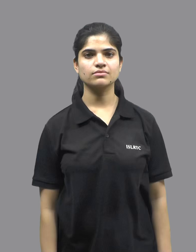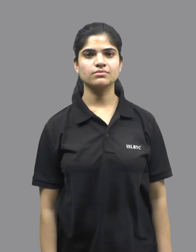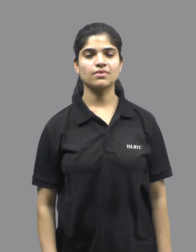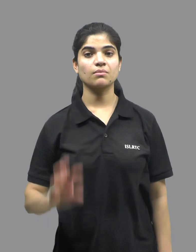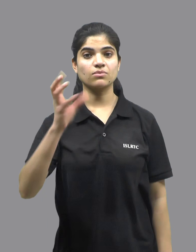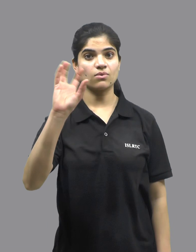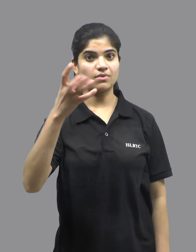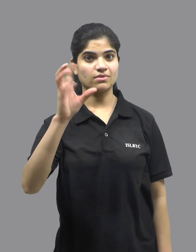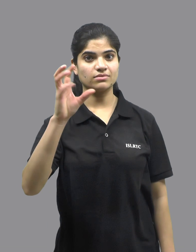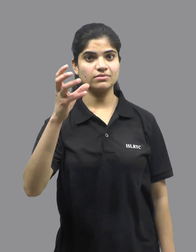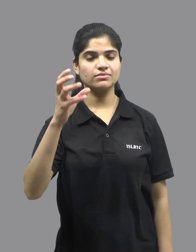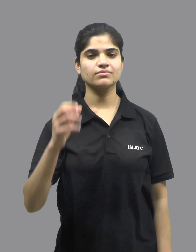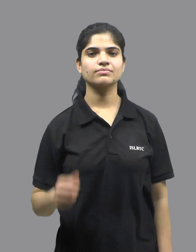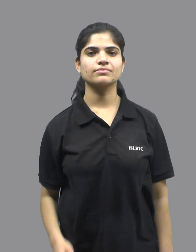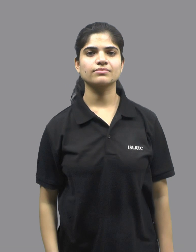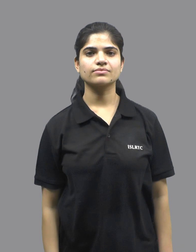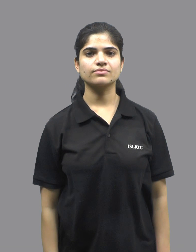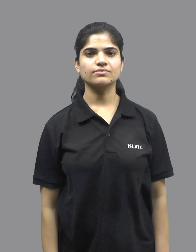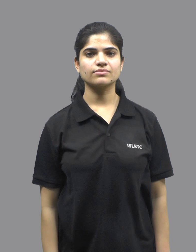Ball